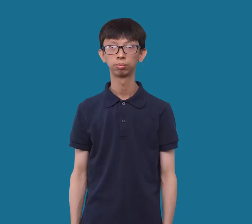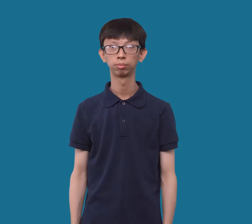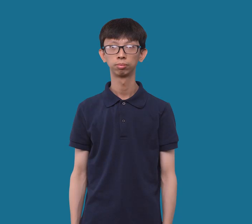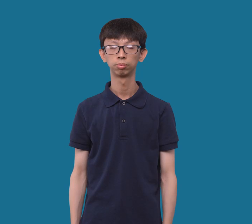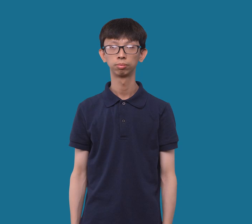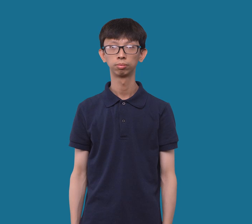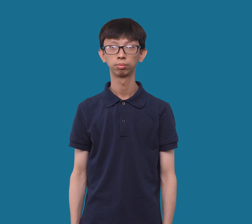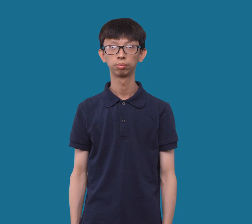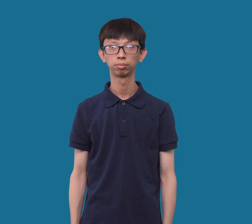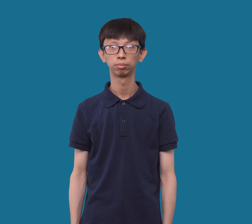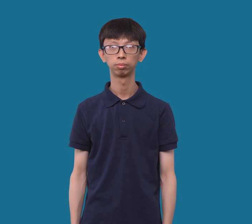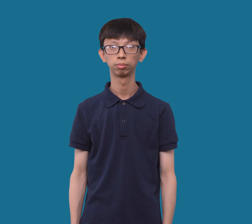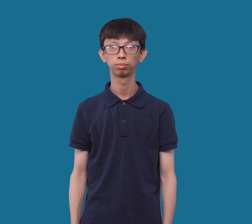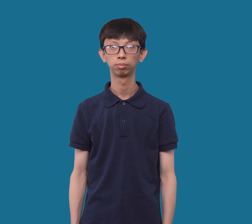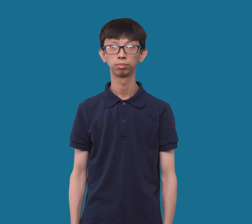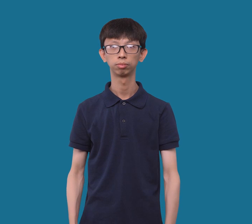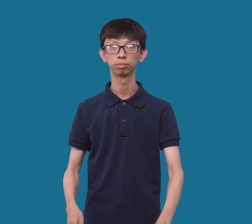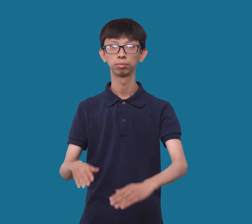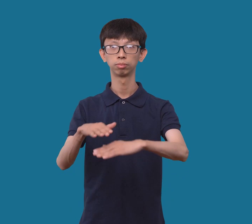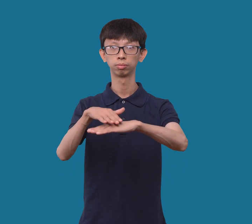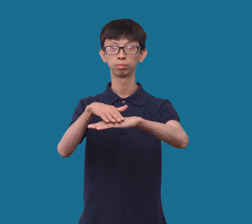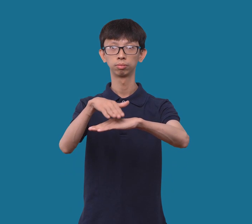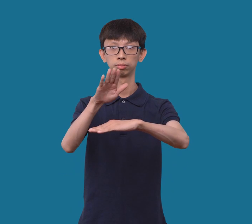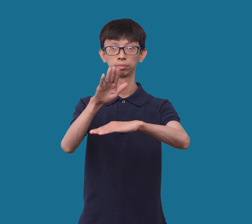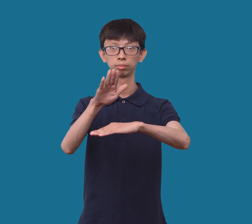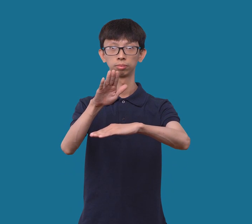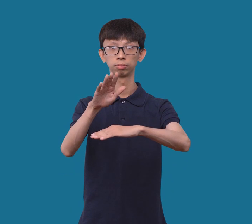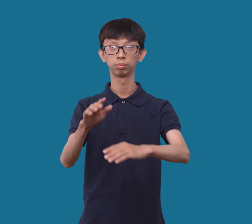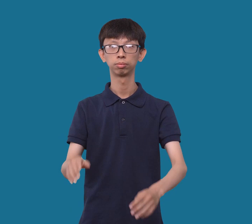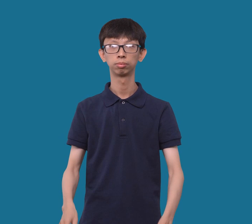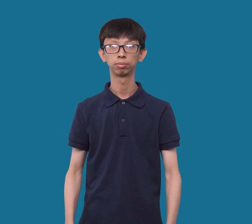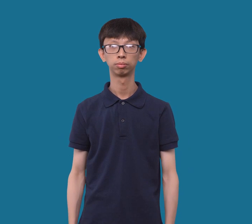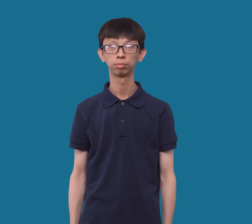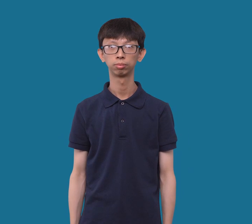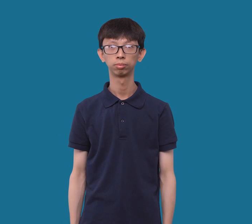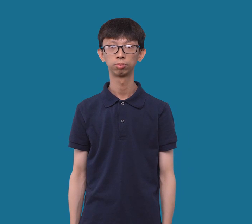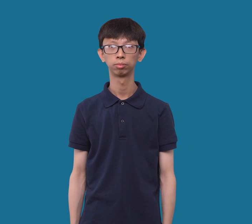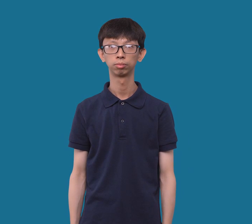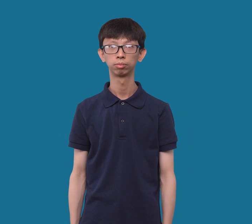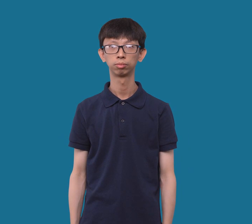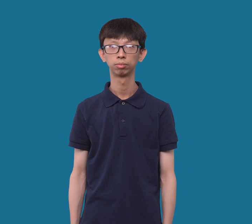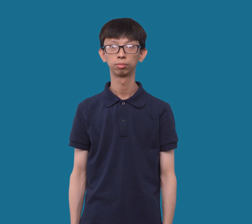bên trên